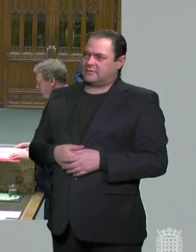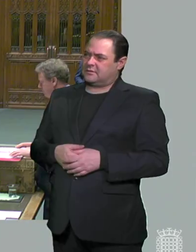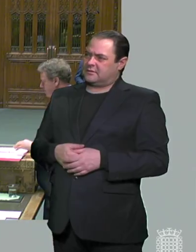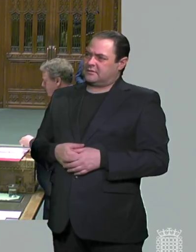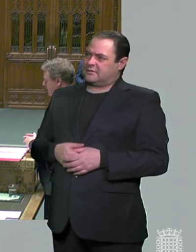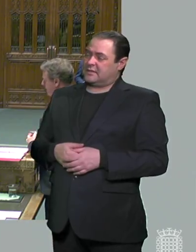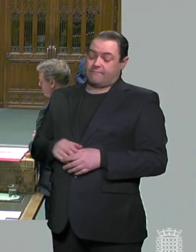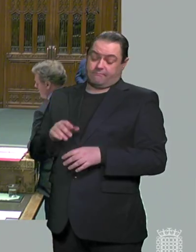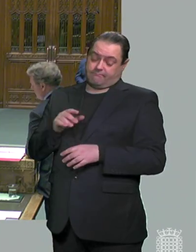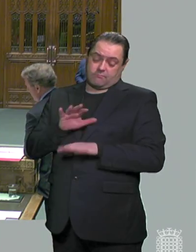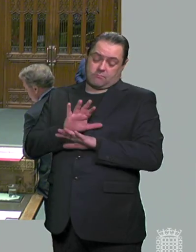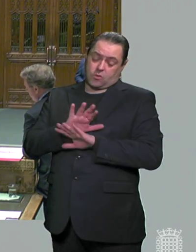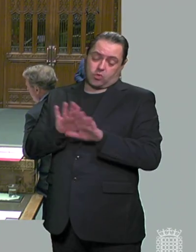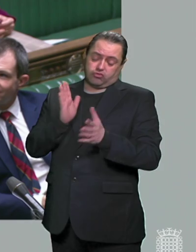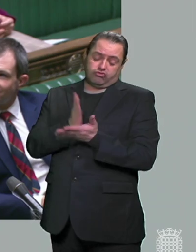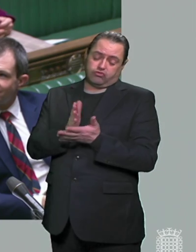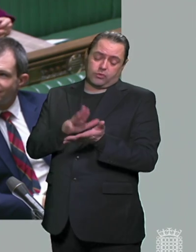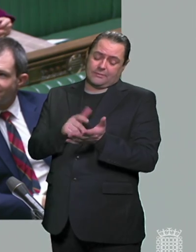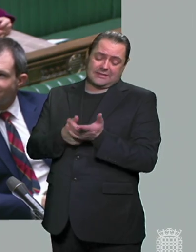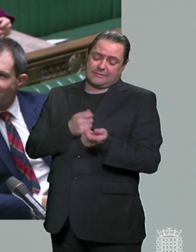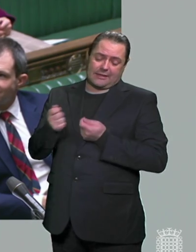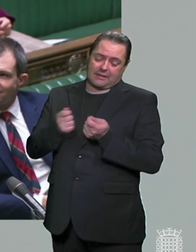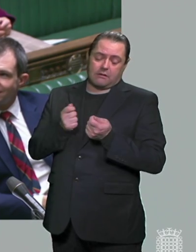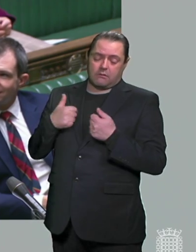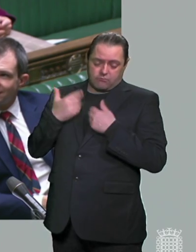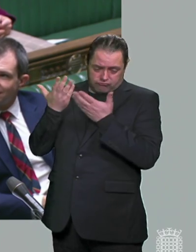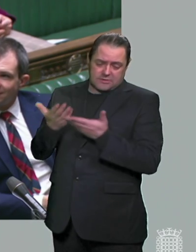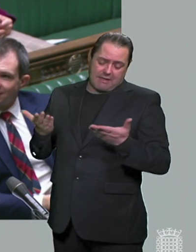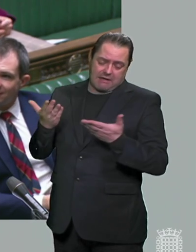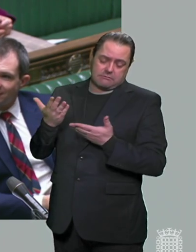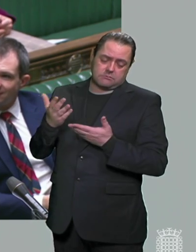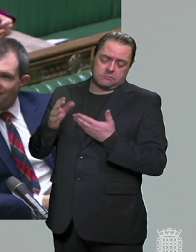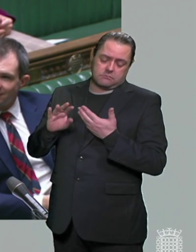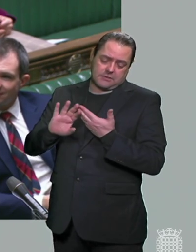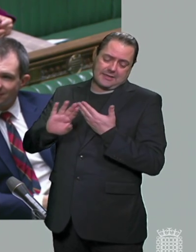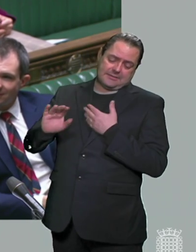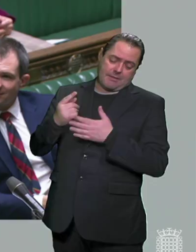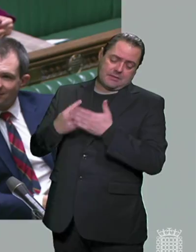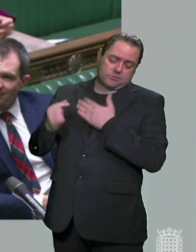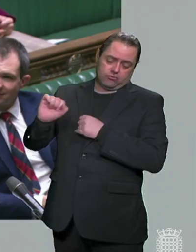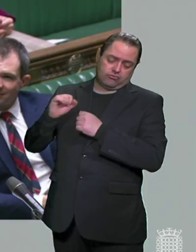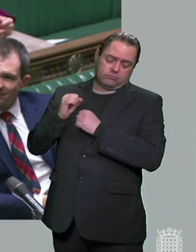That is not true. We are respecting the devolved settlement.